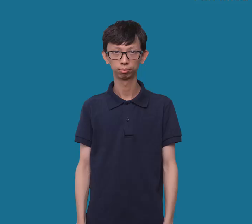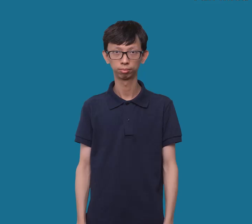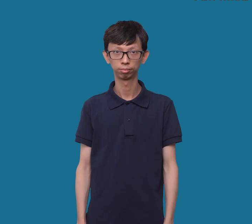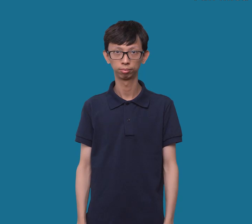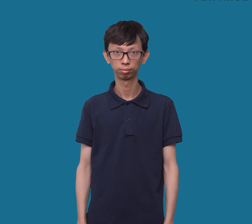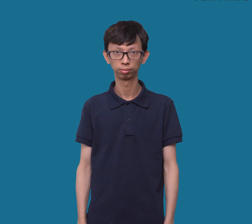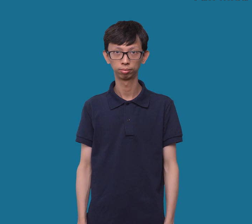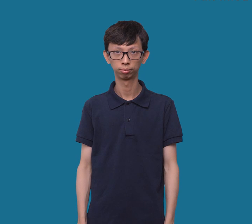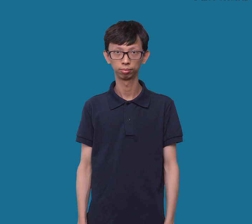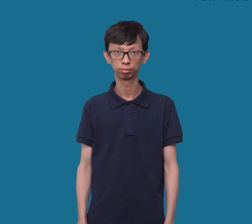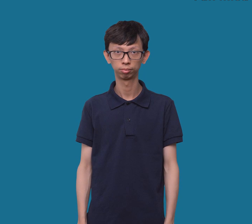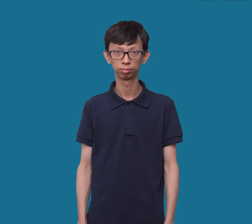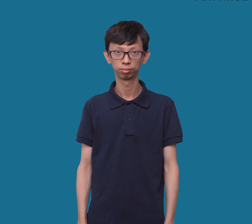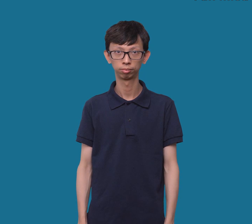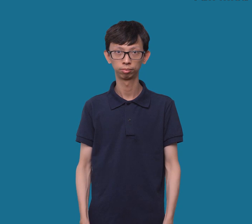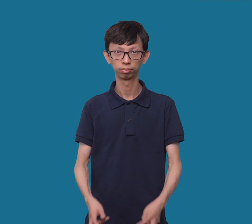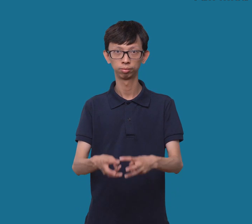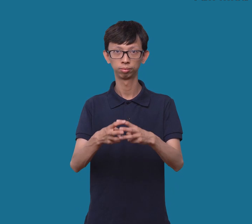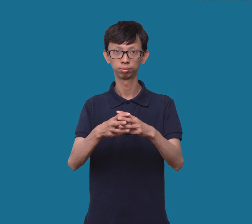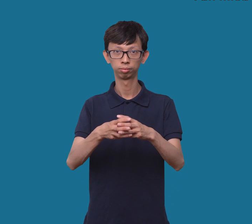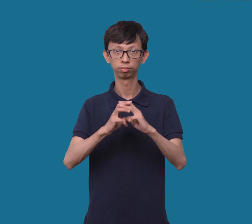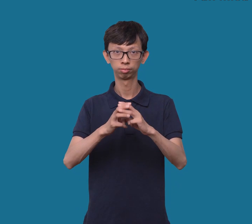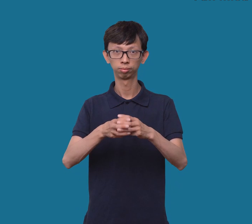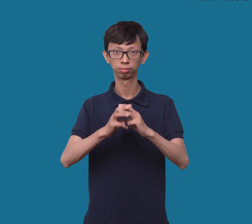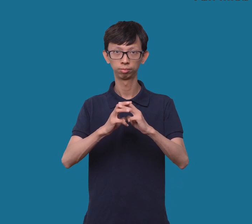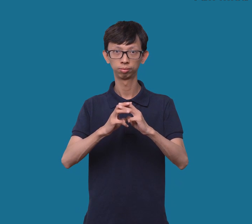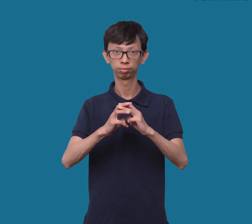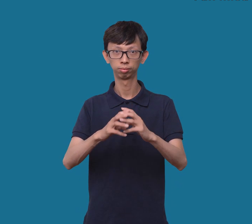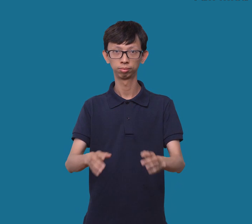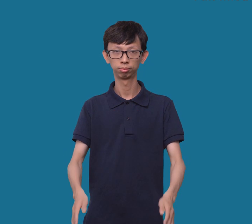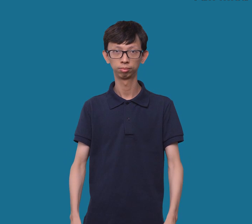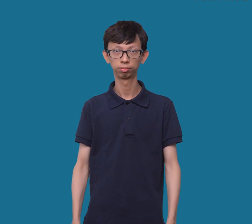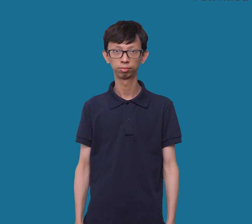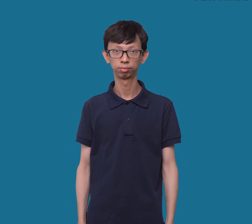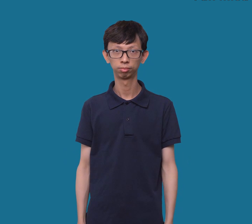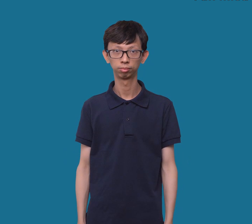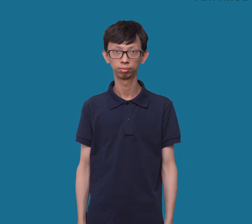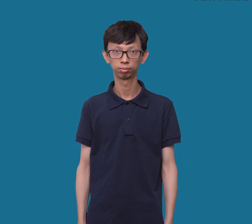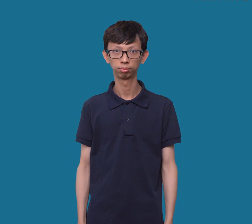Văn miếu Quốc Tử Giám